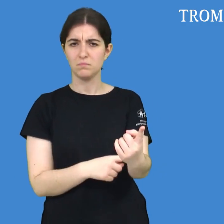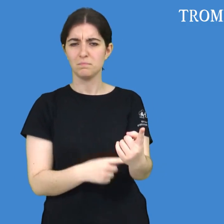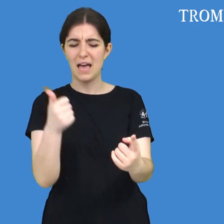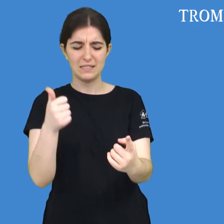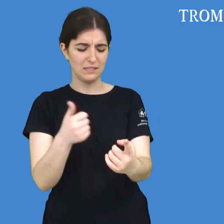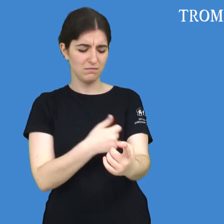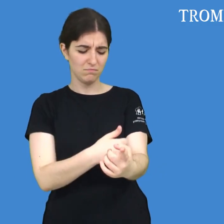más cantidad